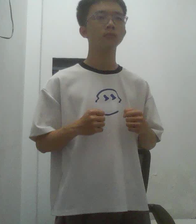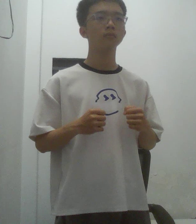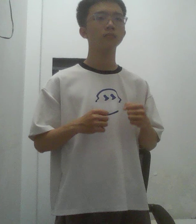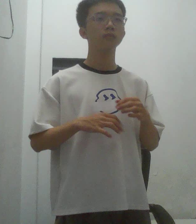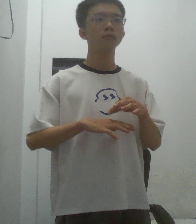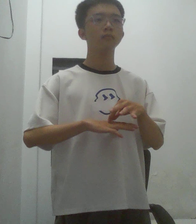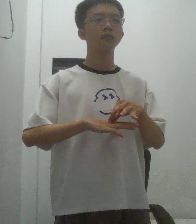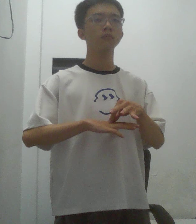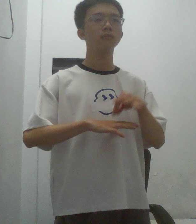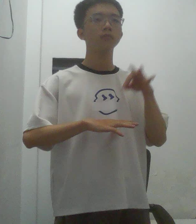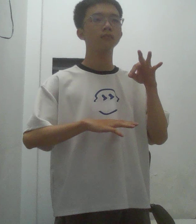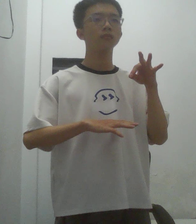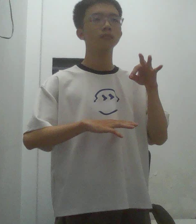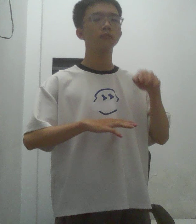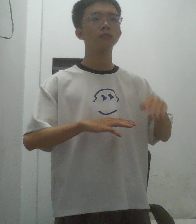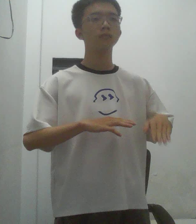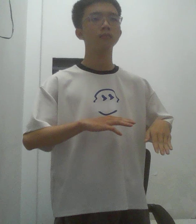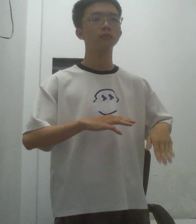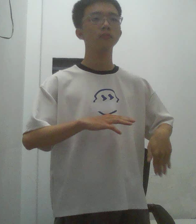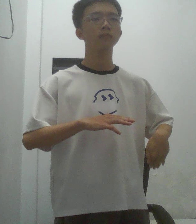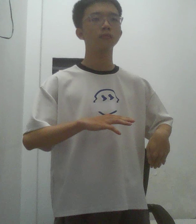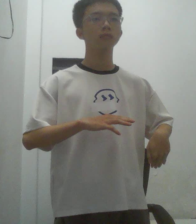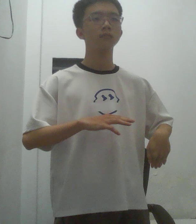tuan sau